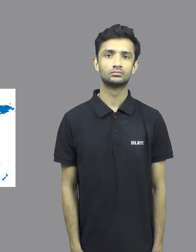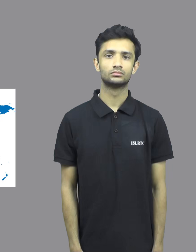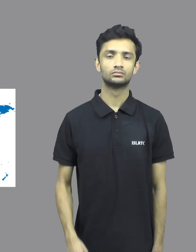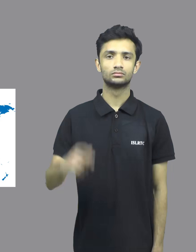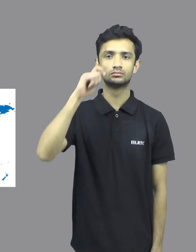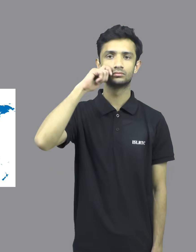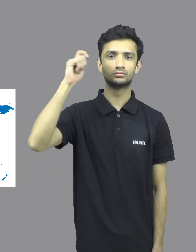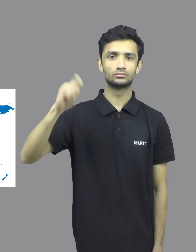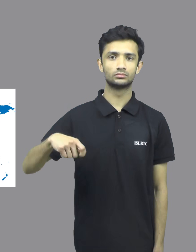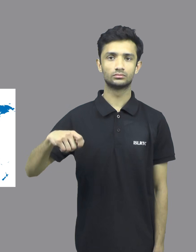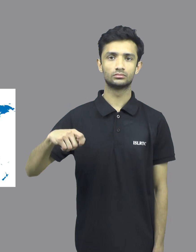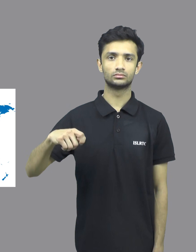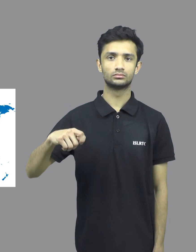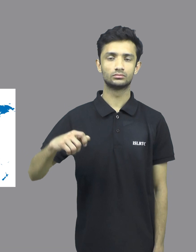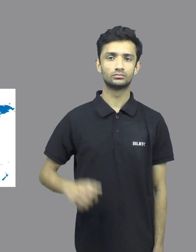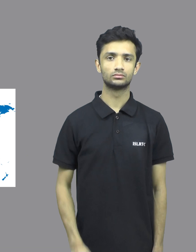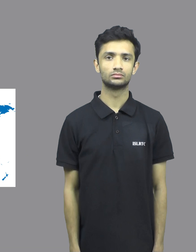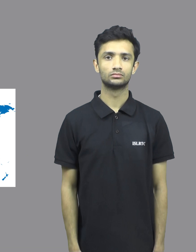Ukraine